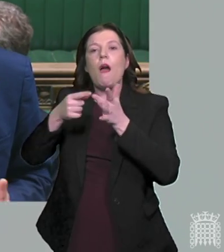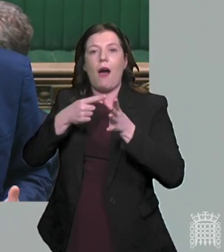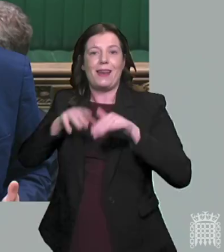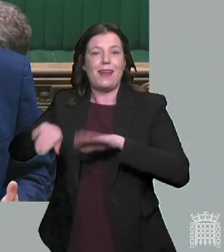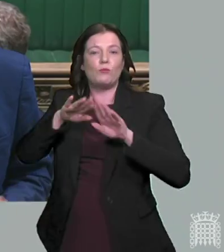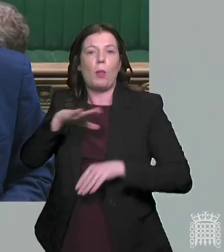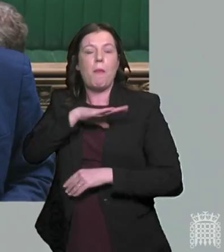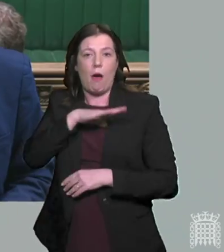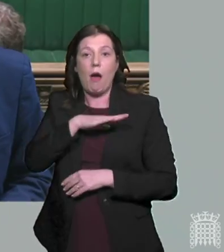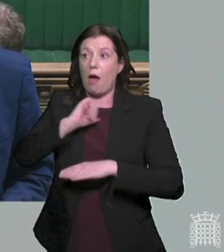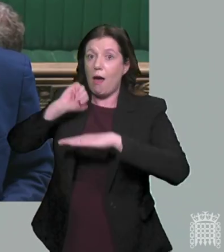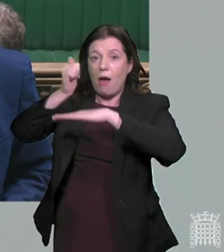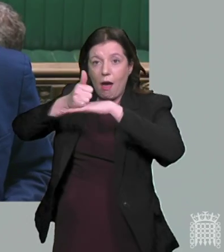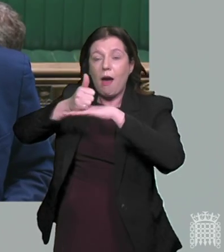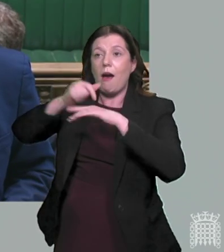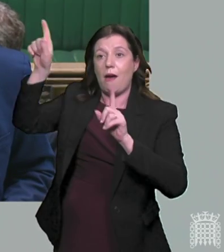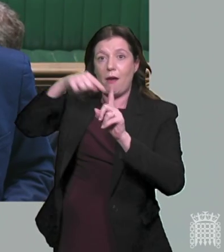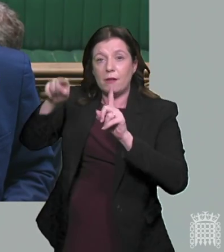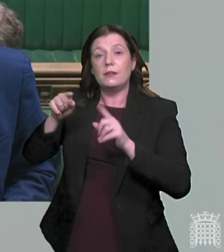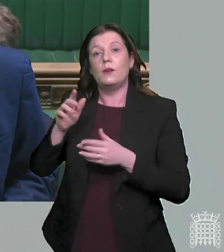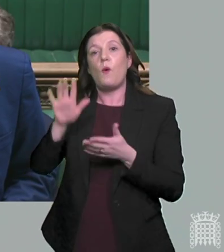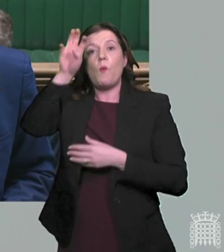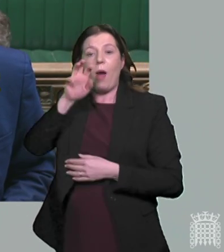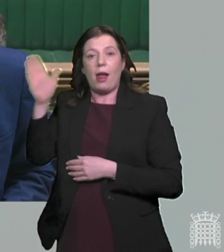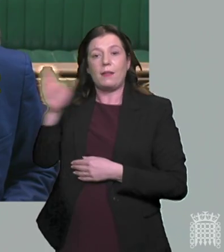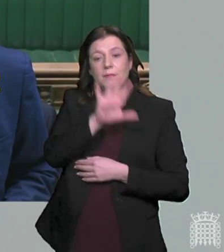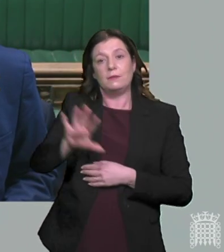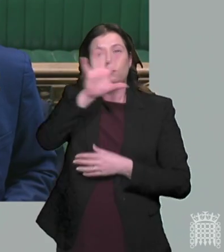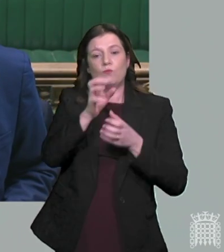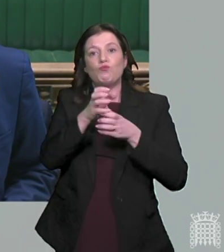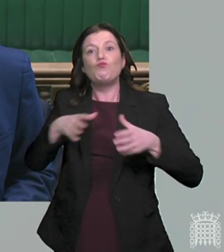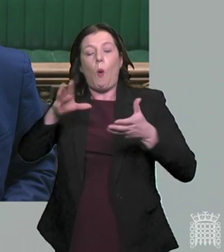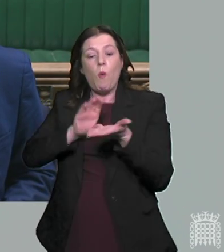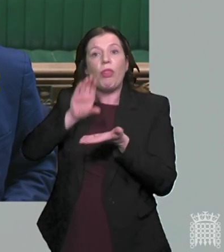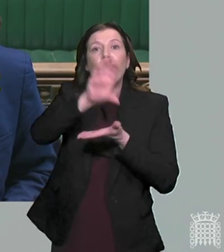There are, as he will be aware, also opportunities through the Mid Wales growth deal.